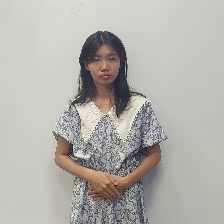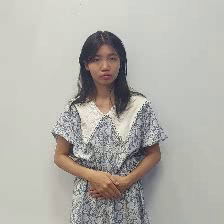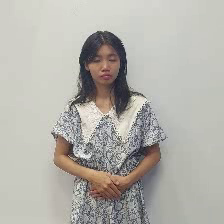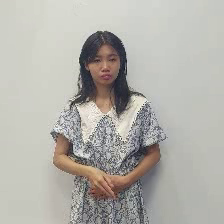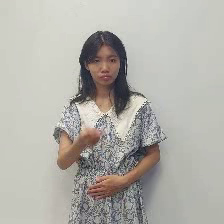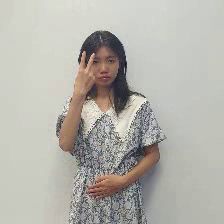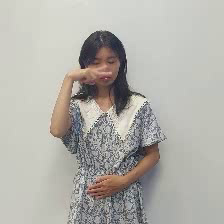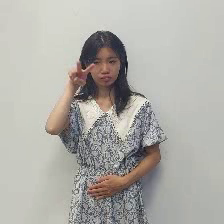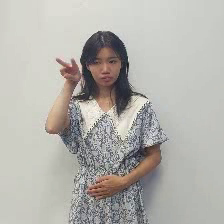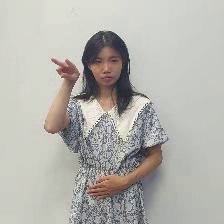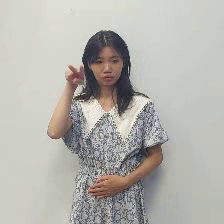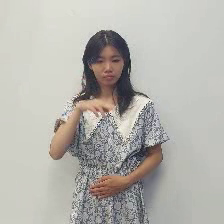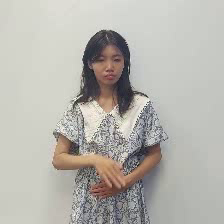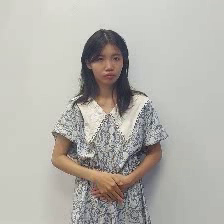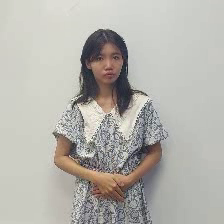Nhìn